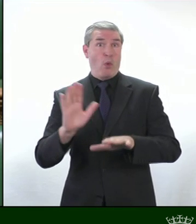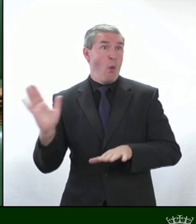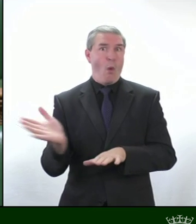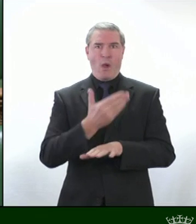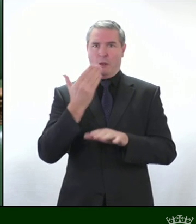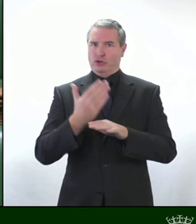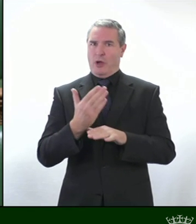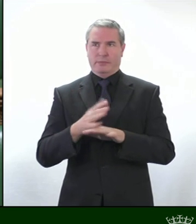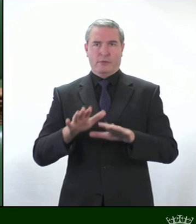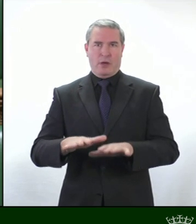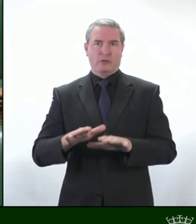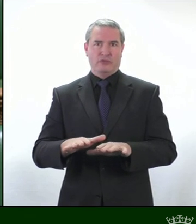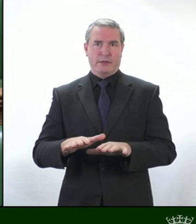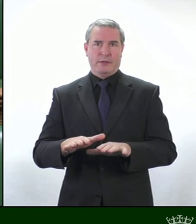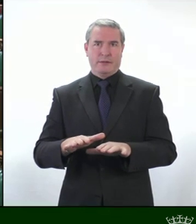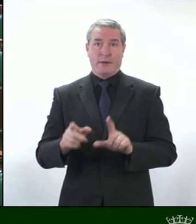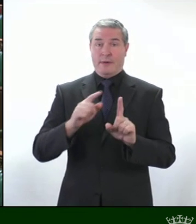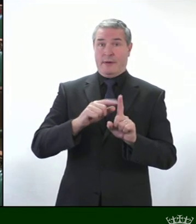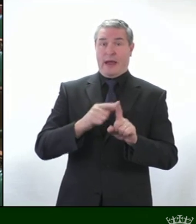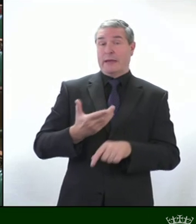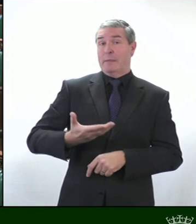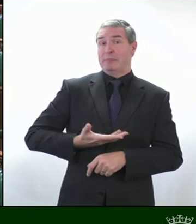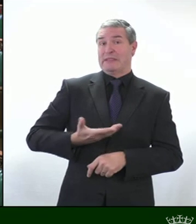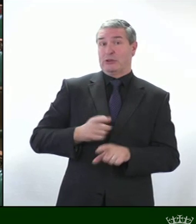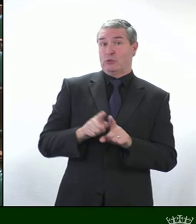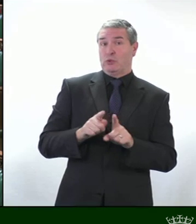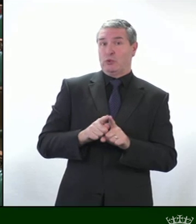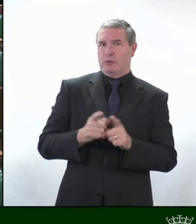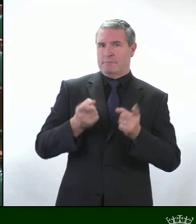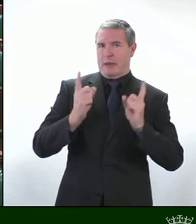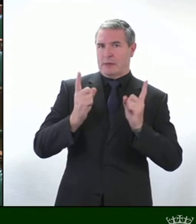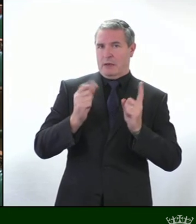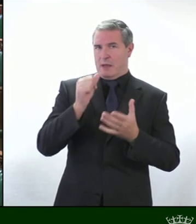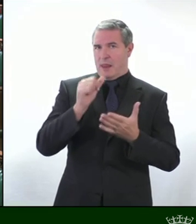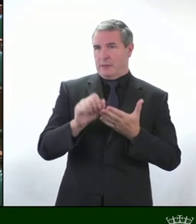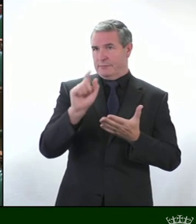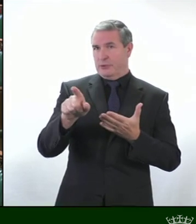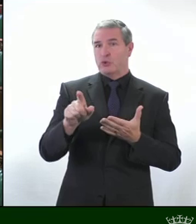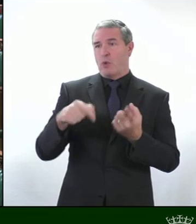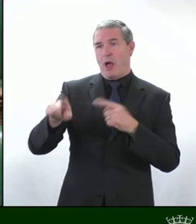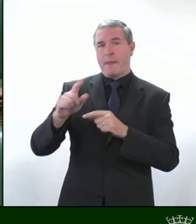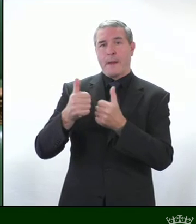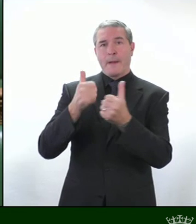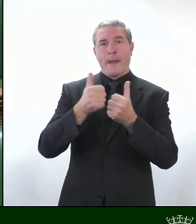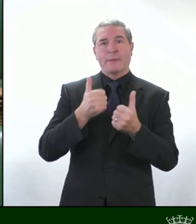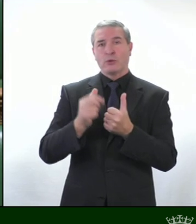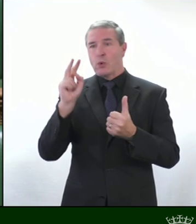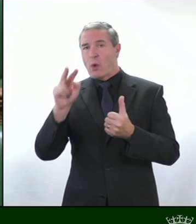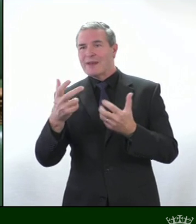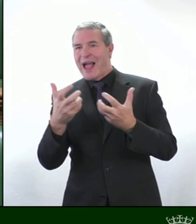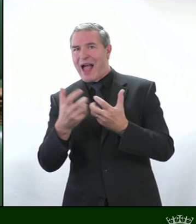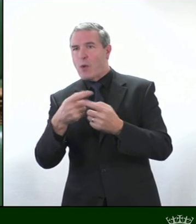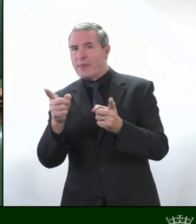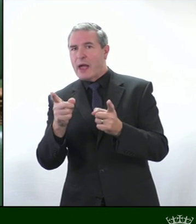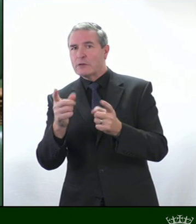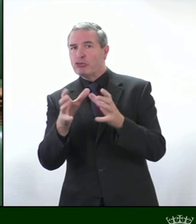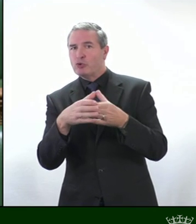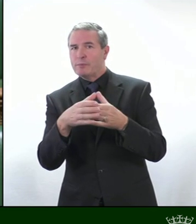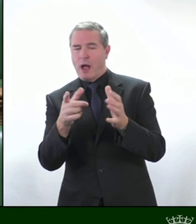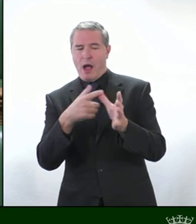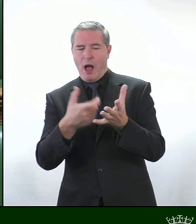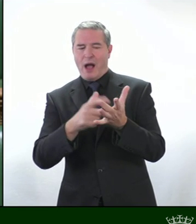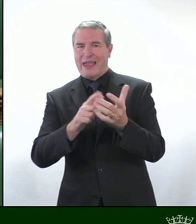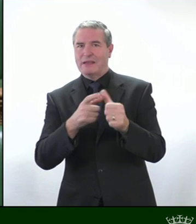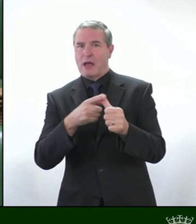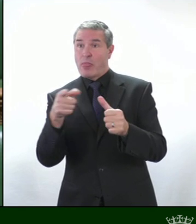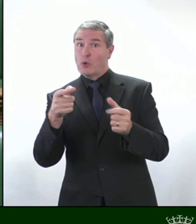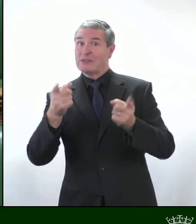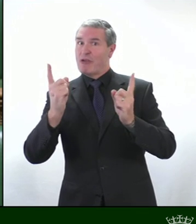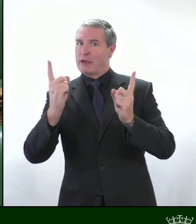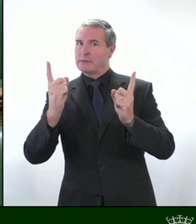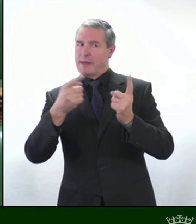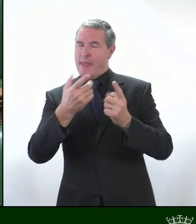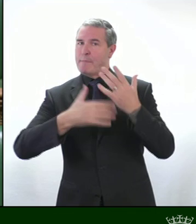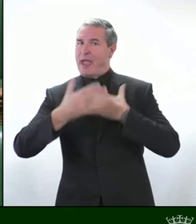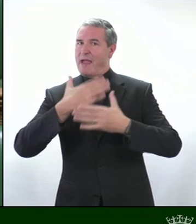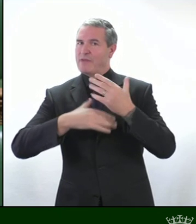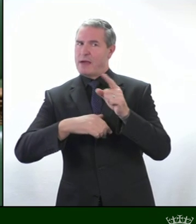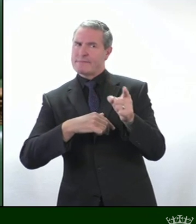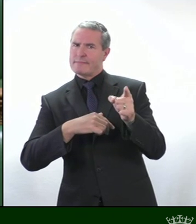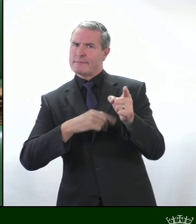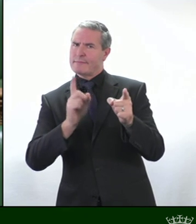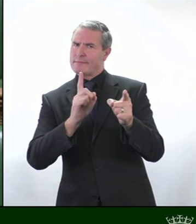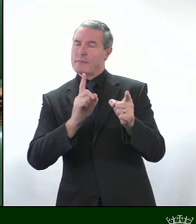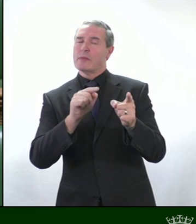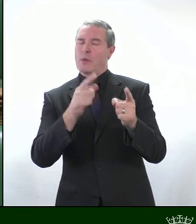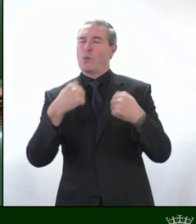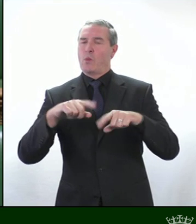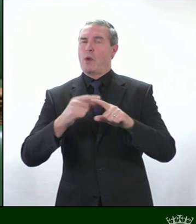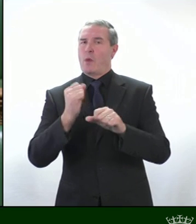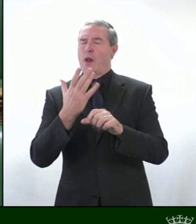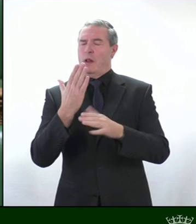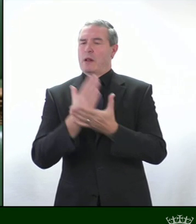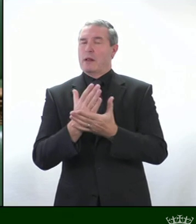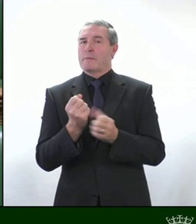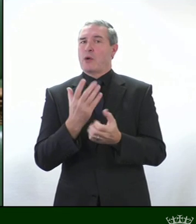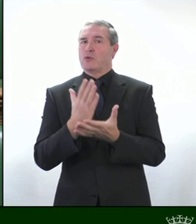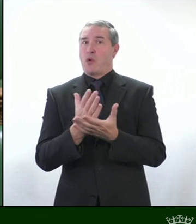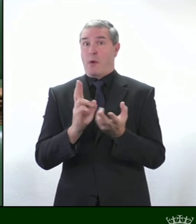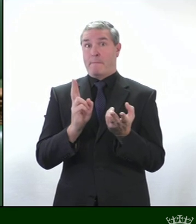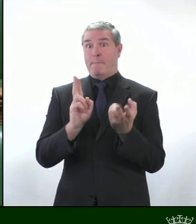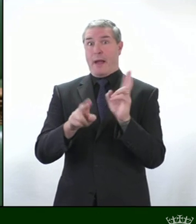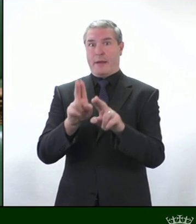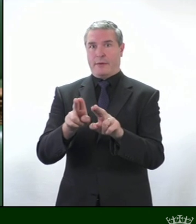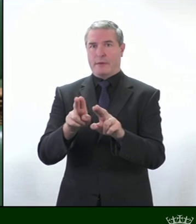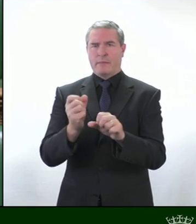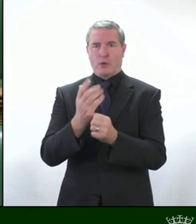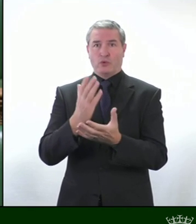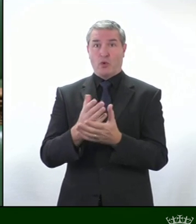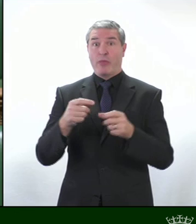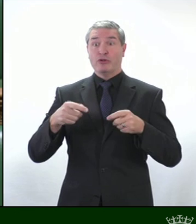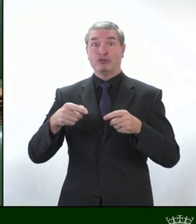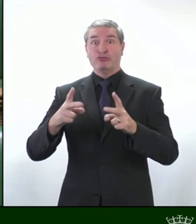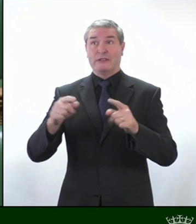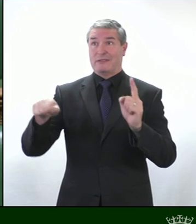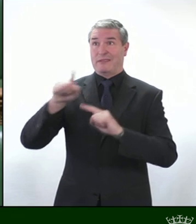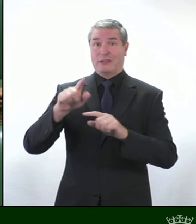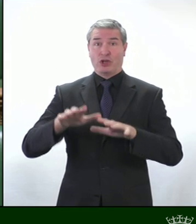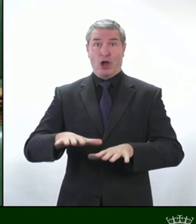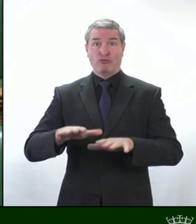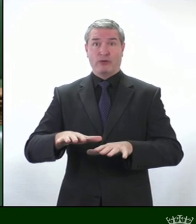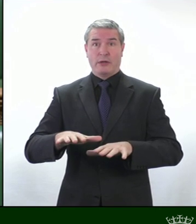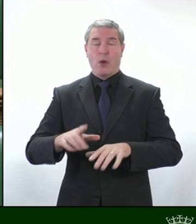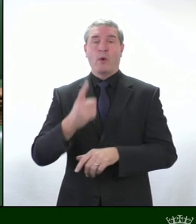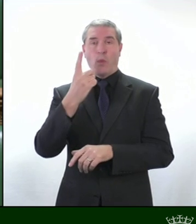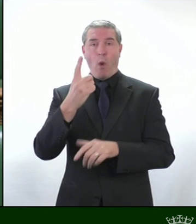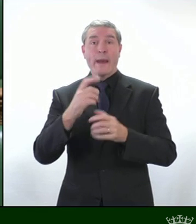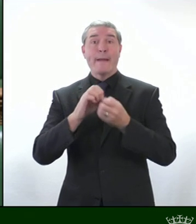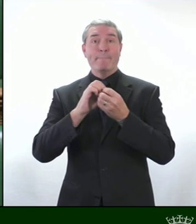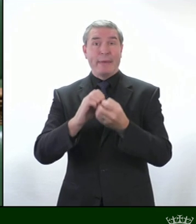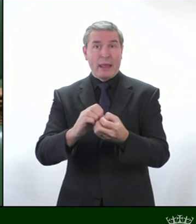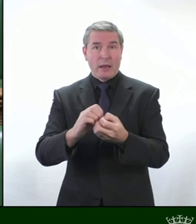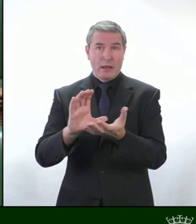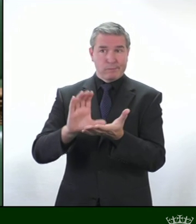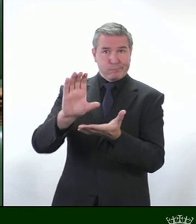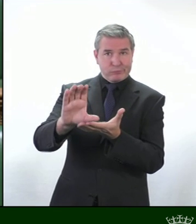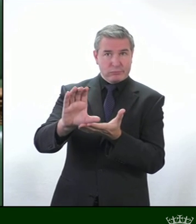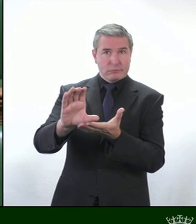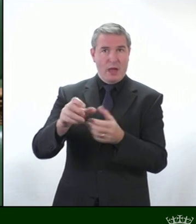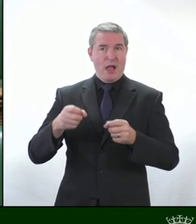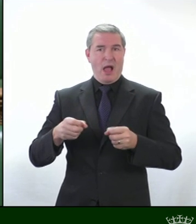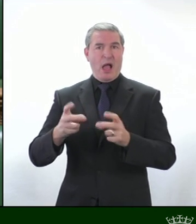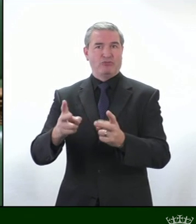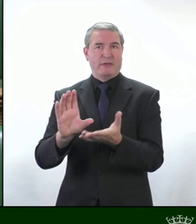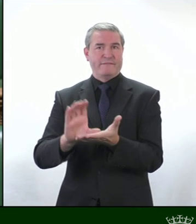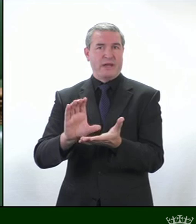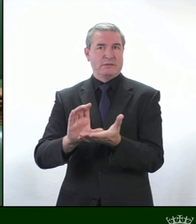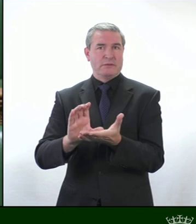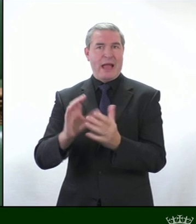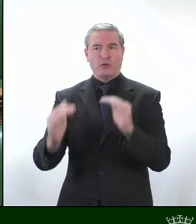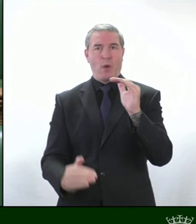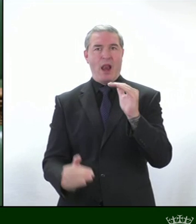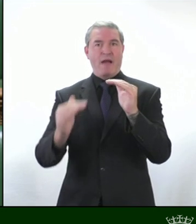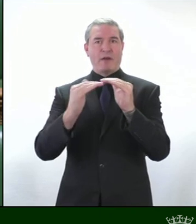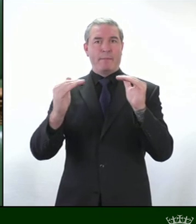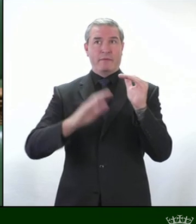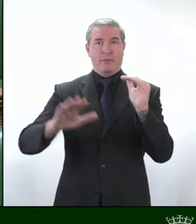My right hon. Friend the Secretary of State for Business, Energy and Industrial Strategy has written to the Insolvency Service to look at the conduct of the Arcadia directors, and we will be doing everything we can to restore the high streets of this country with our £1 billion high streets fund and the levelling-up fund.